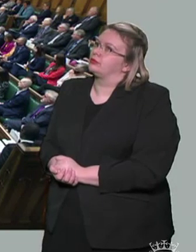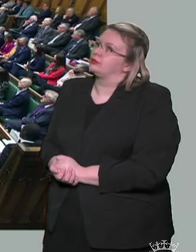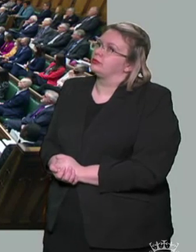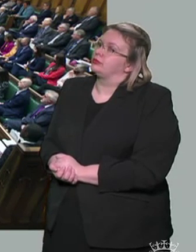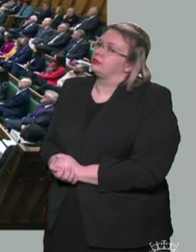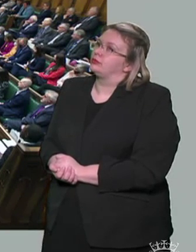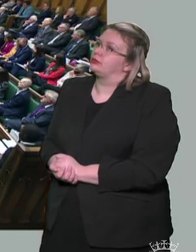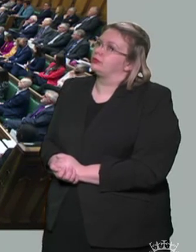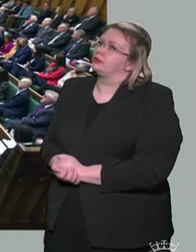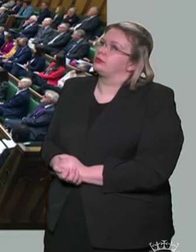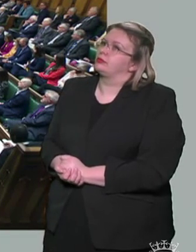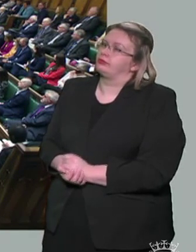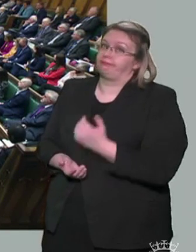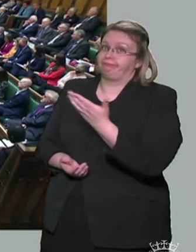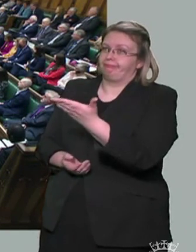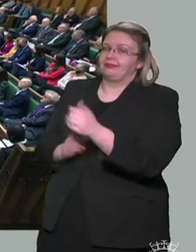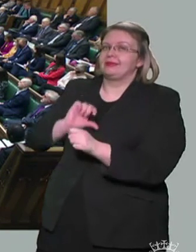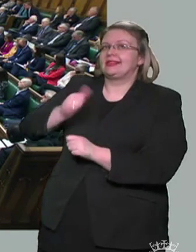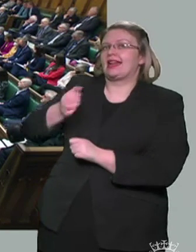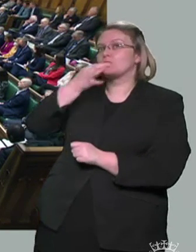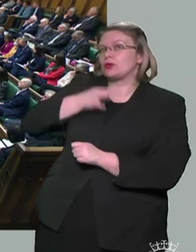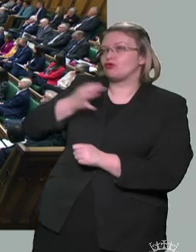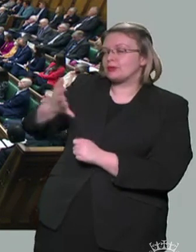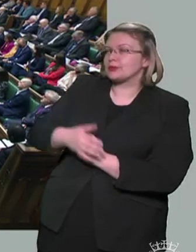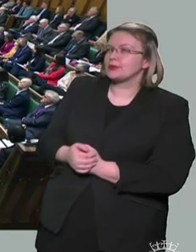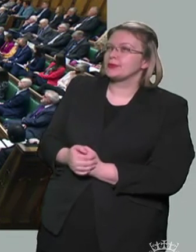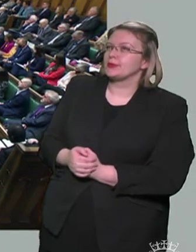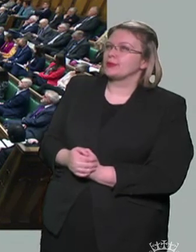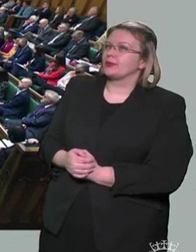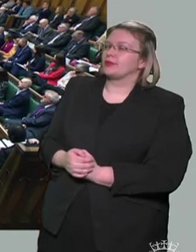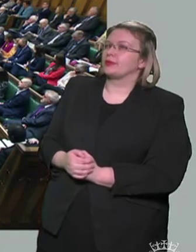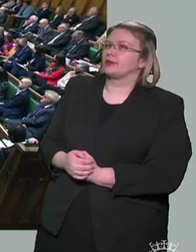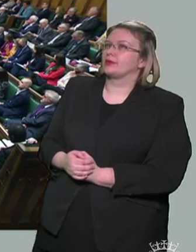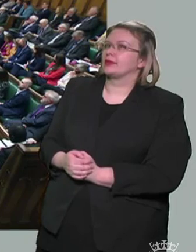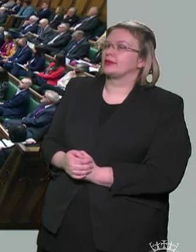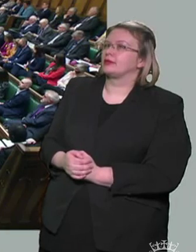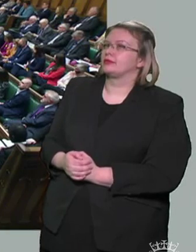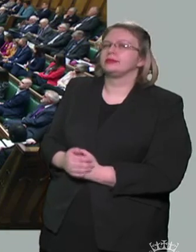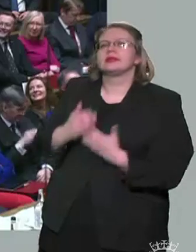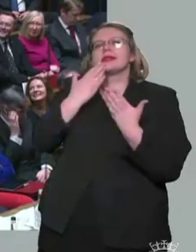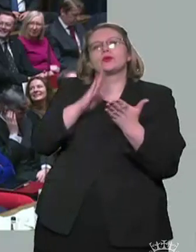We take the tough decisions. We deliver; they play politics.